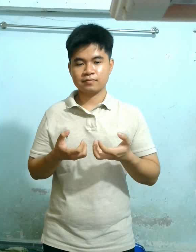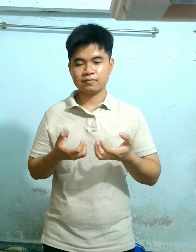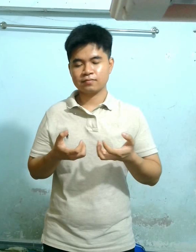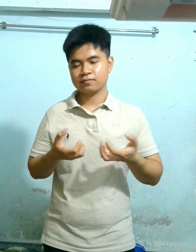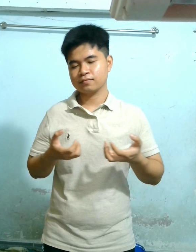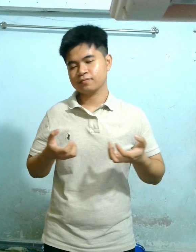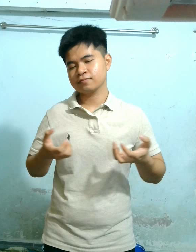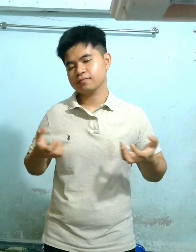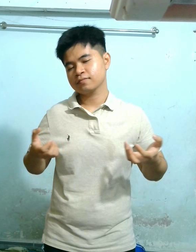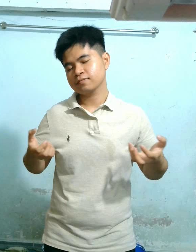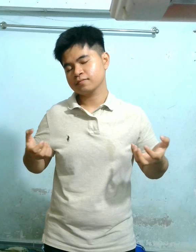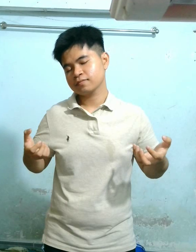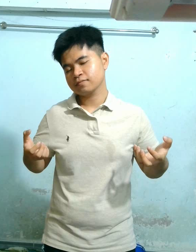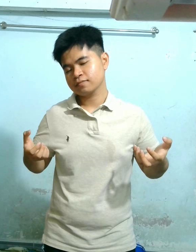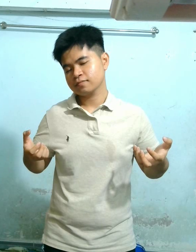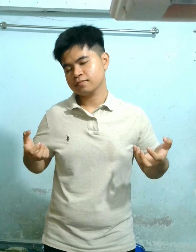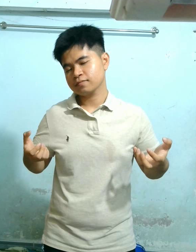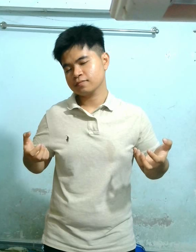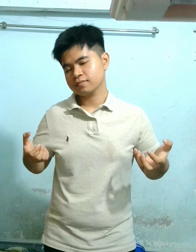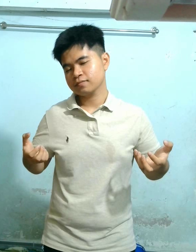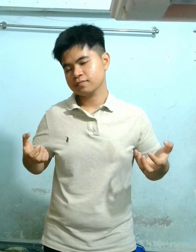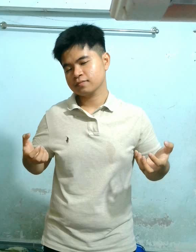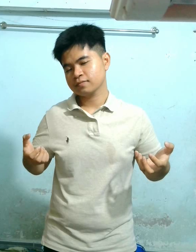chia cat